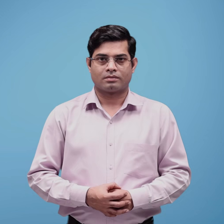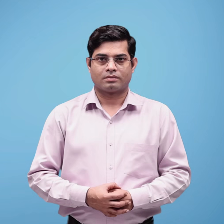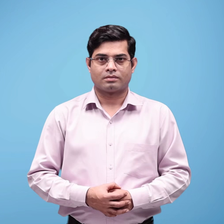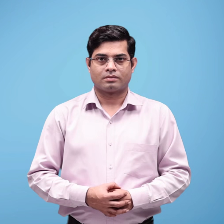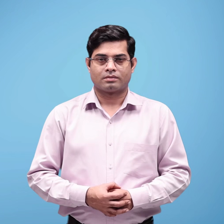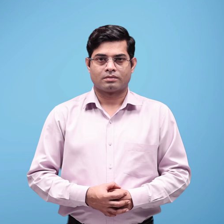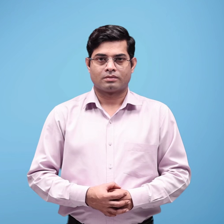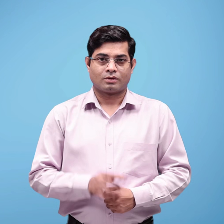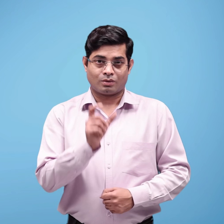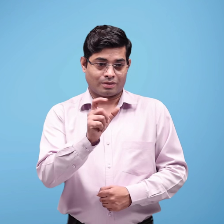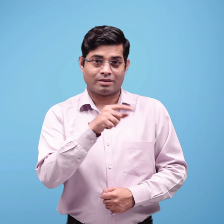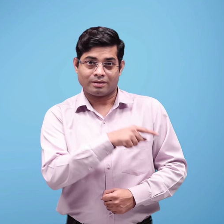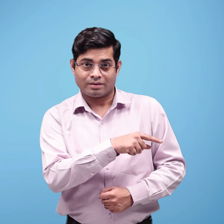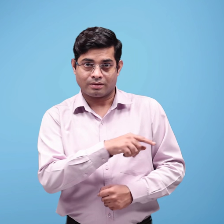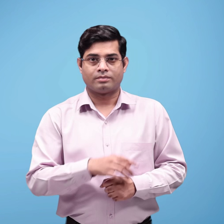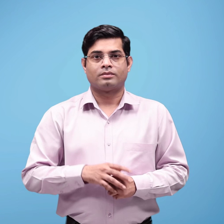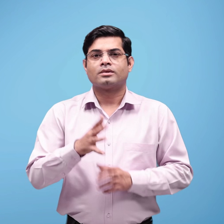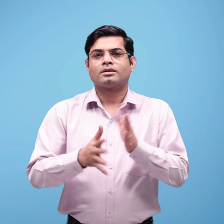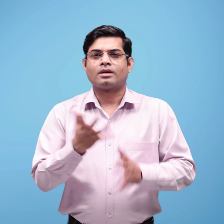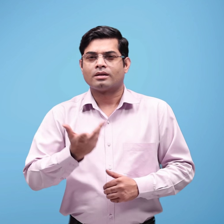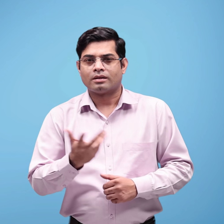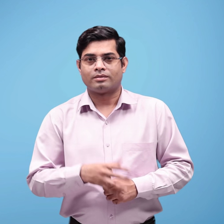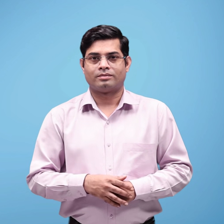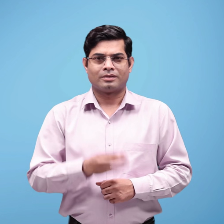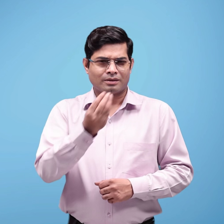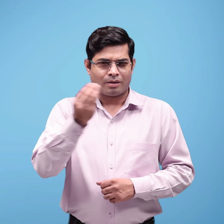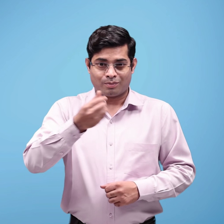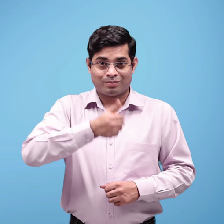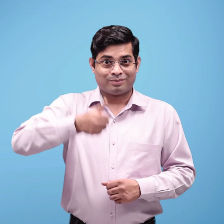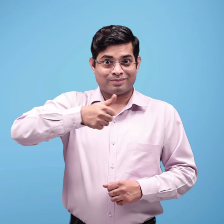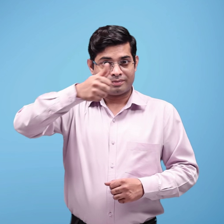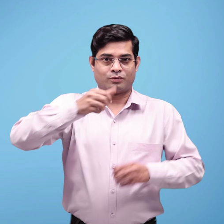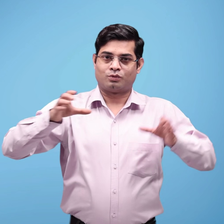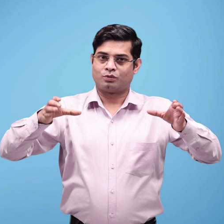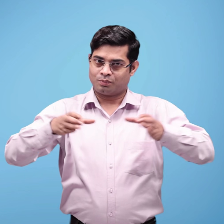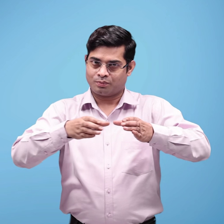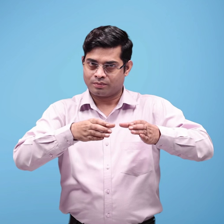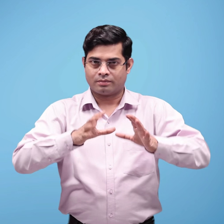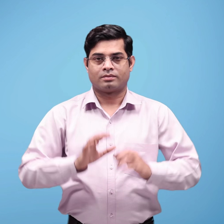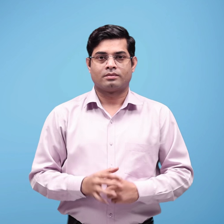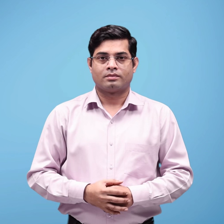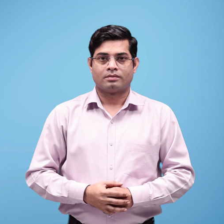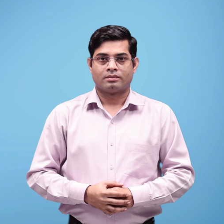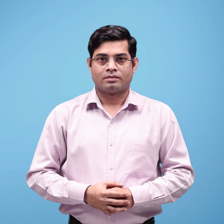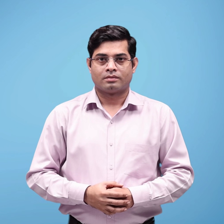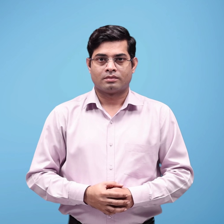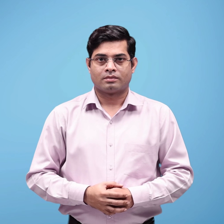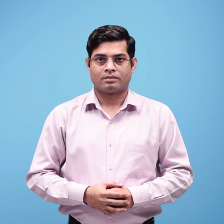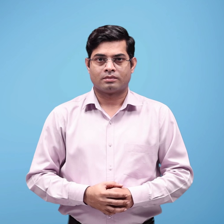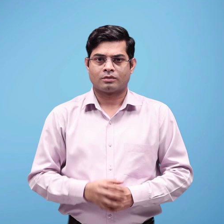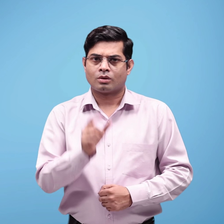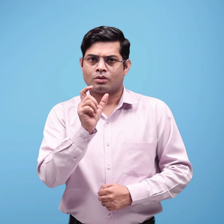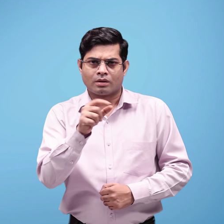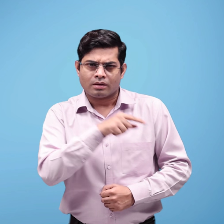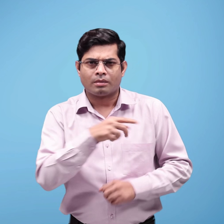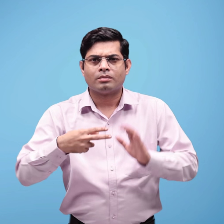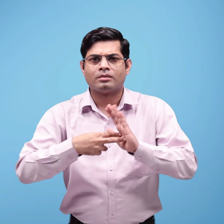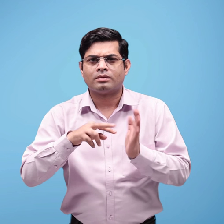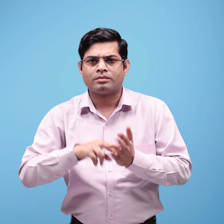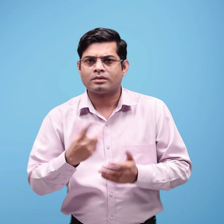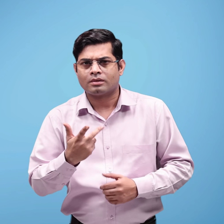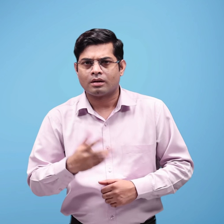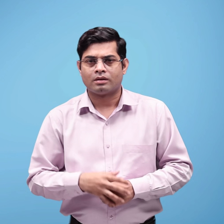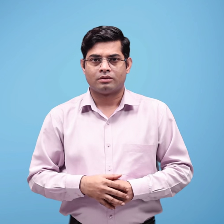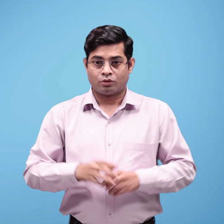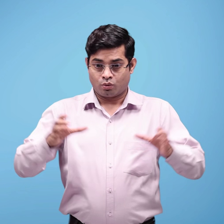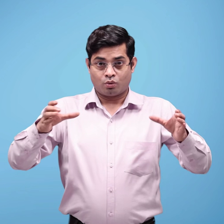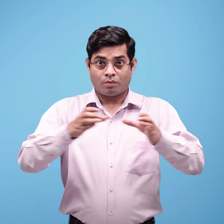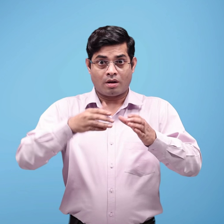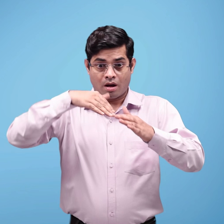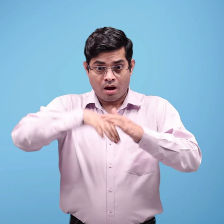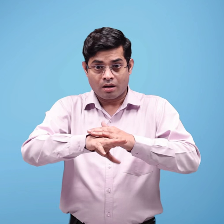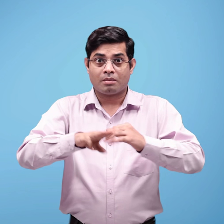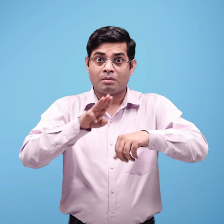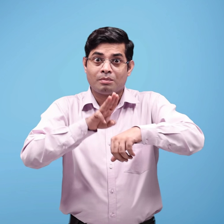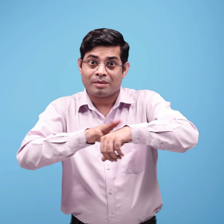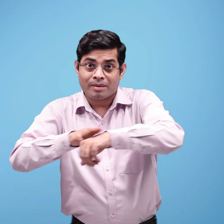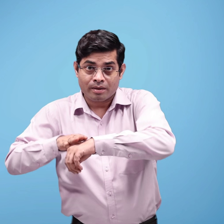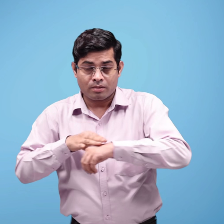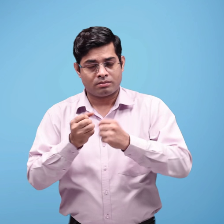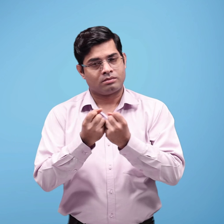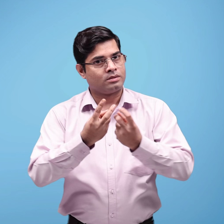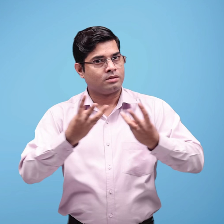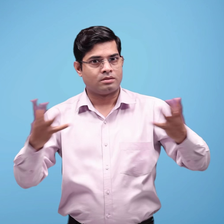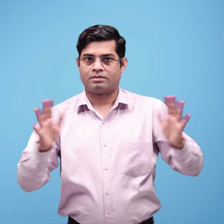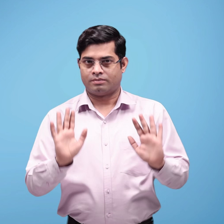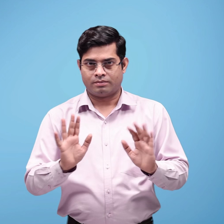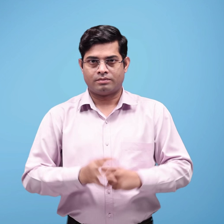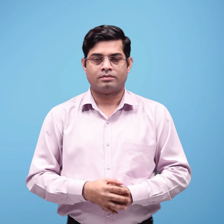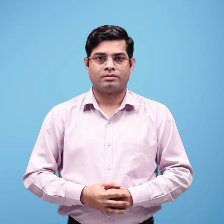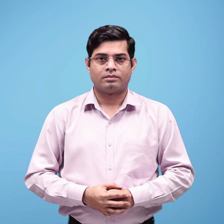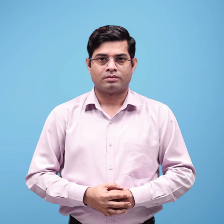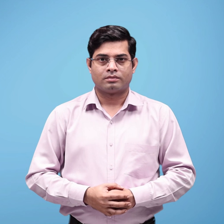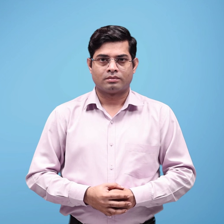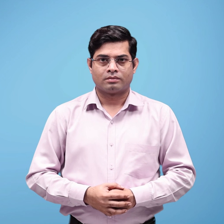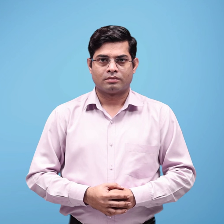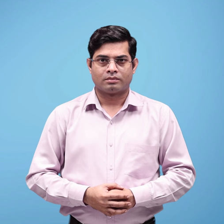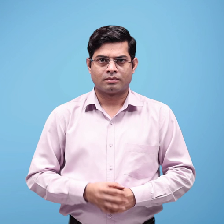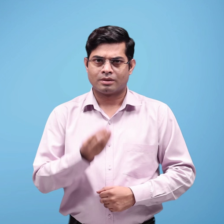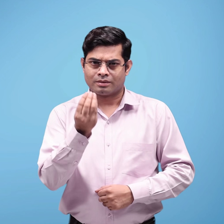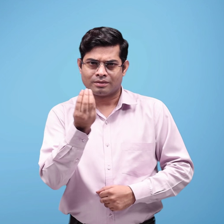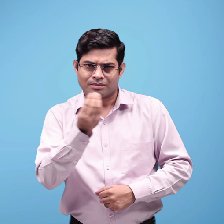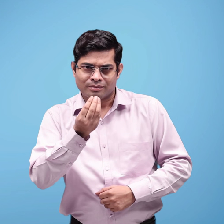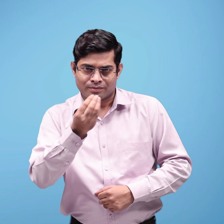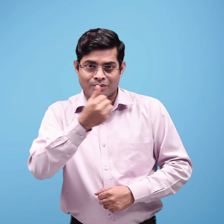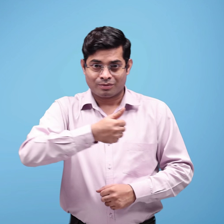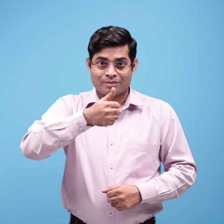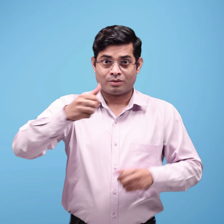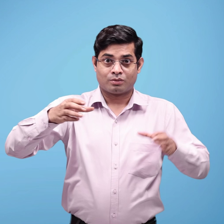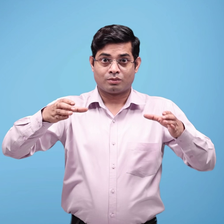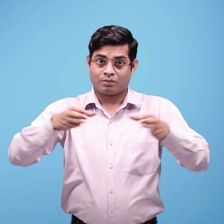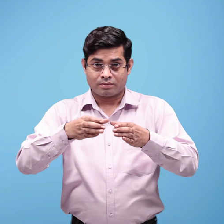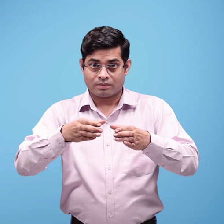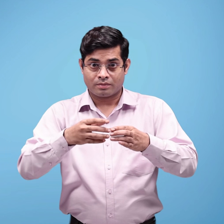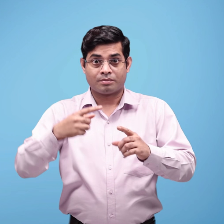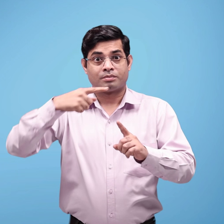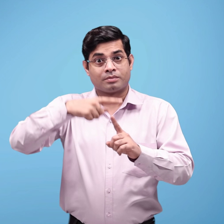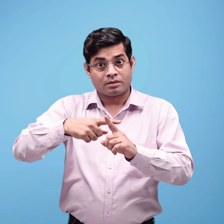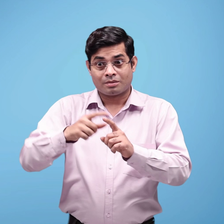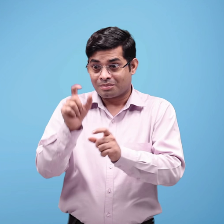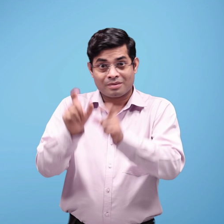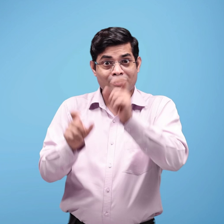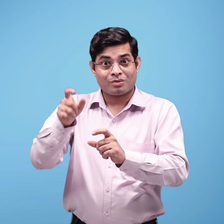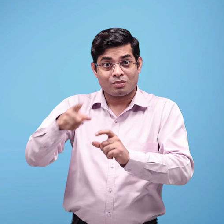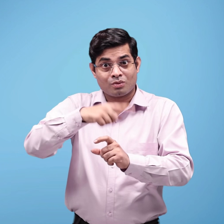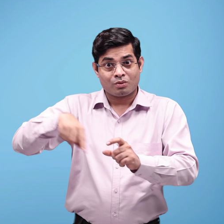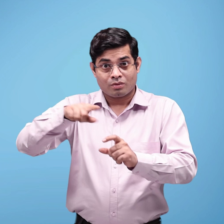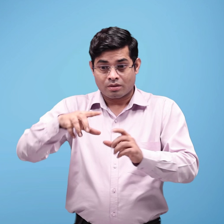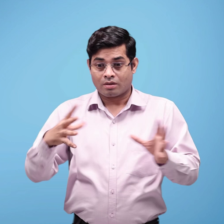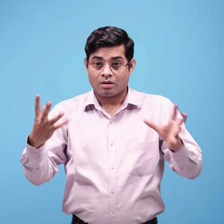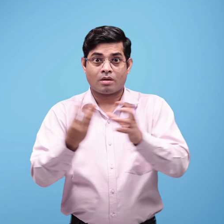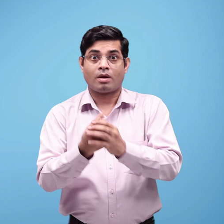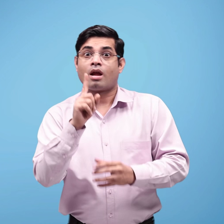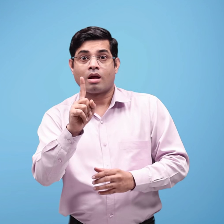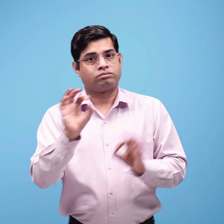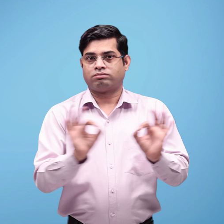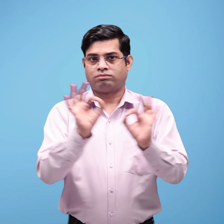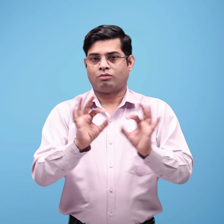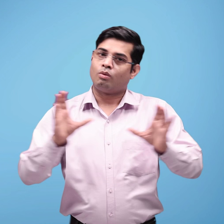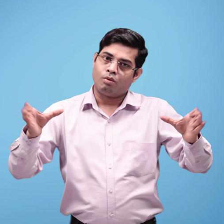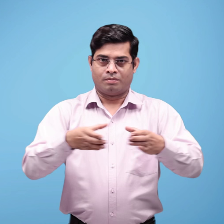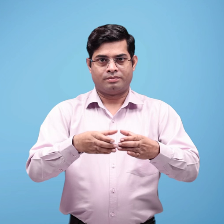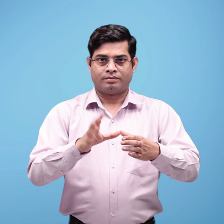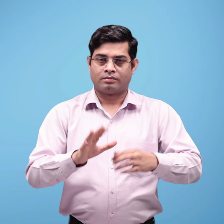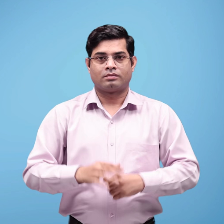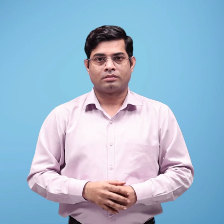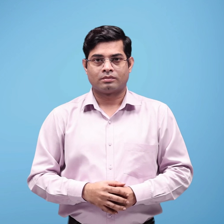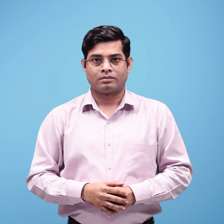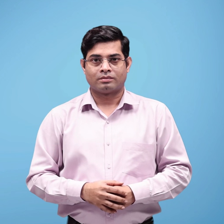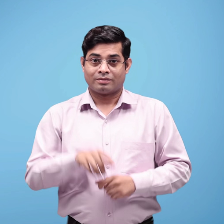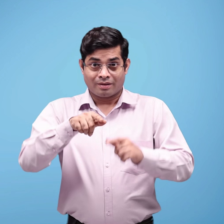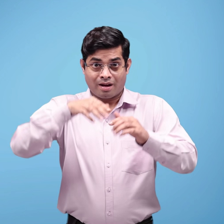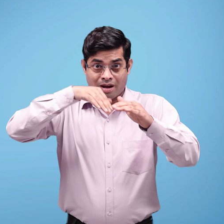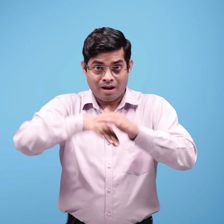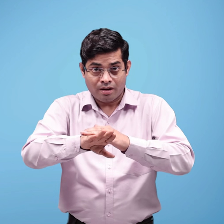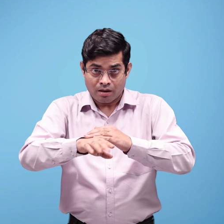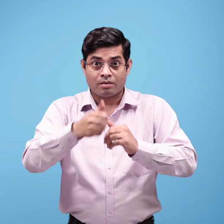gana This sign means gana. The word was used for a group that had many members. In a gana or a sangha there were not one,